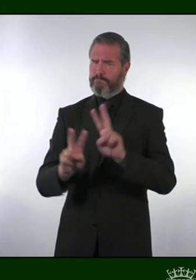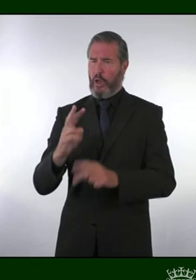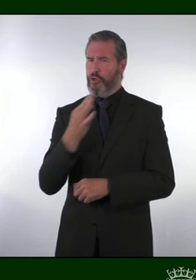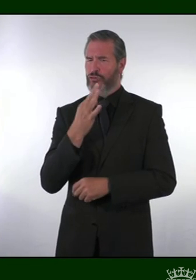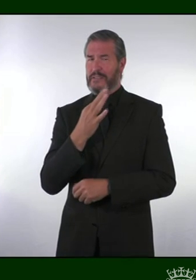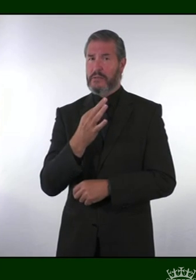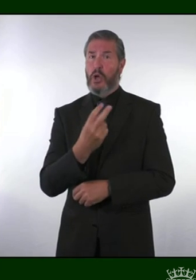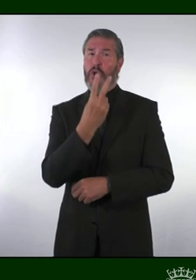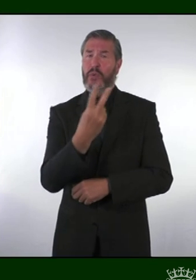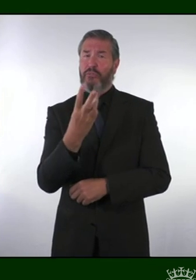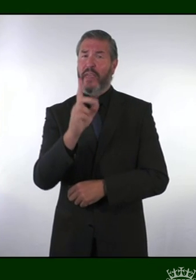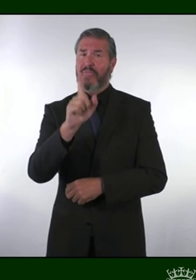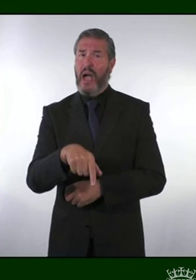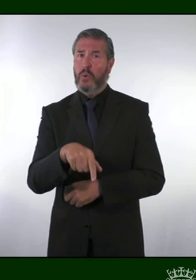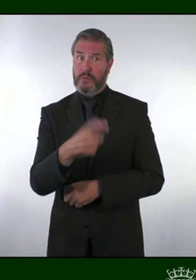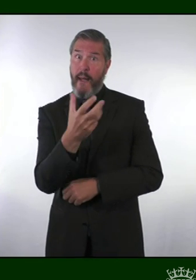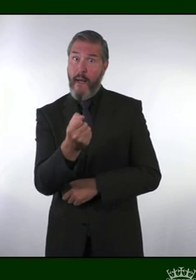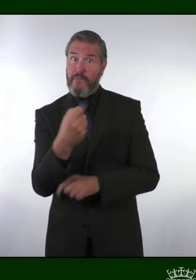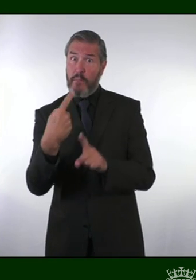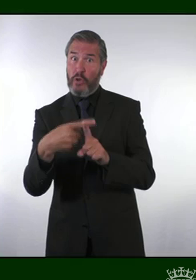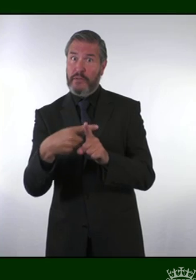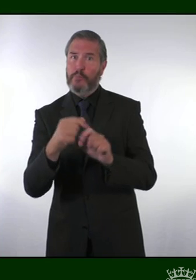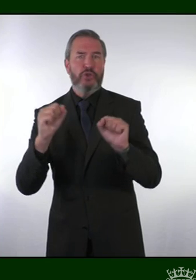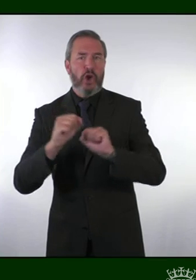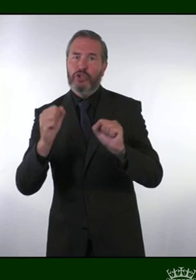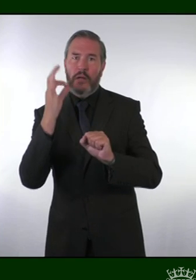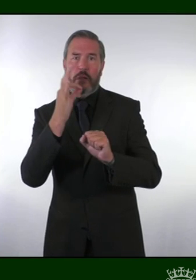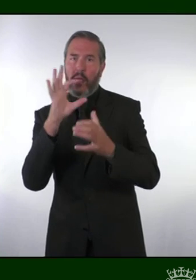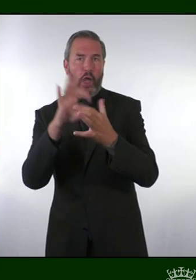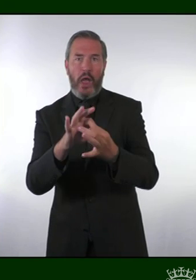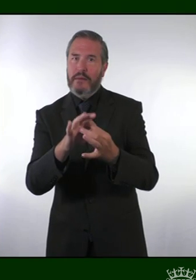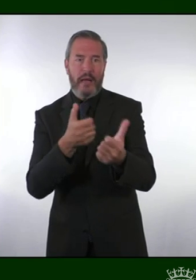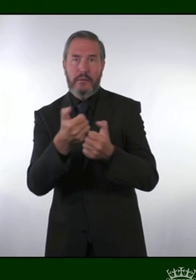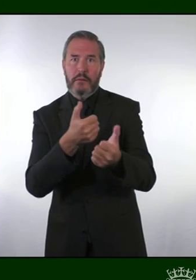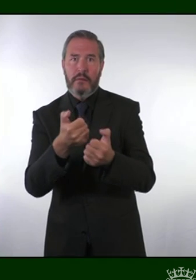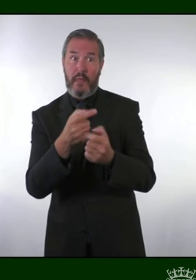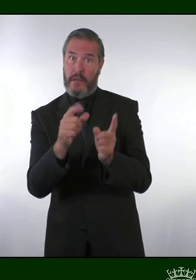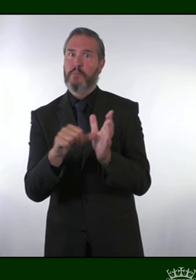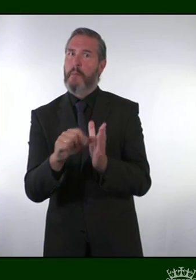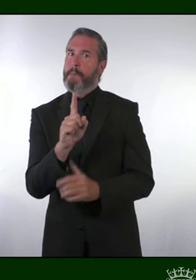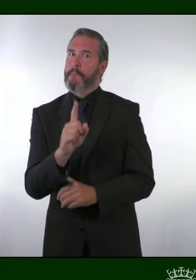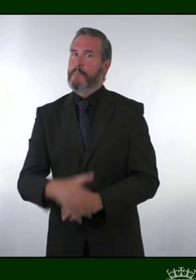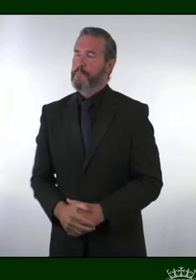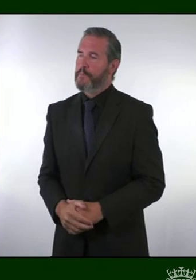If two thirds of those with covid-19 are not being contacted, that is a big problem.